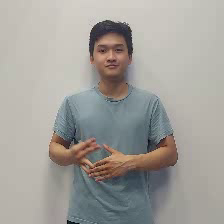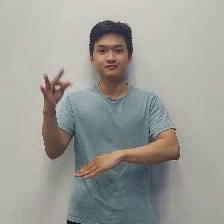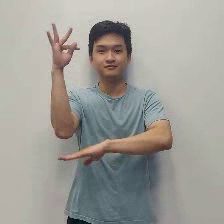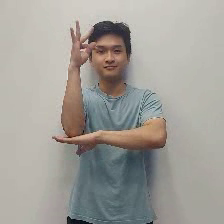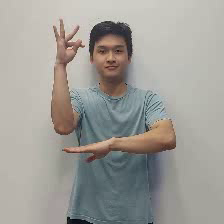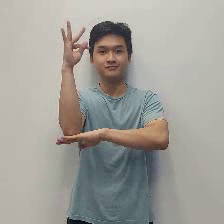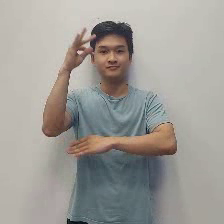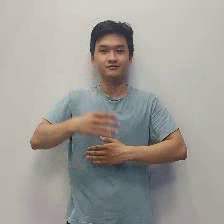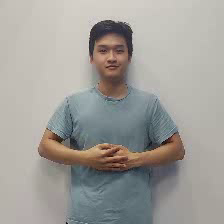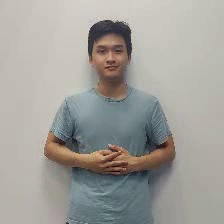Trưa